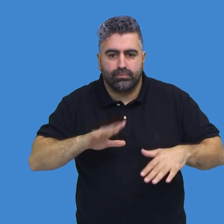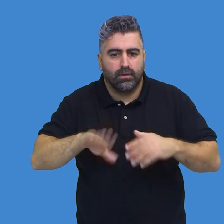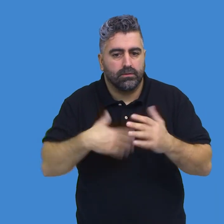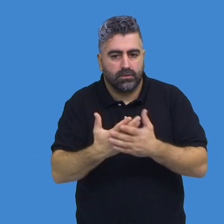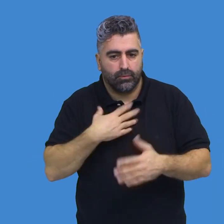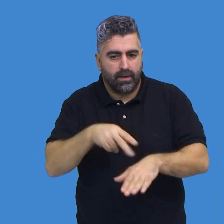hasta